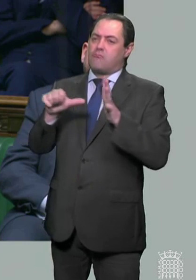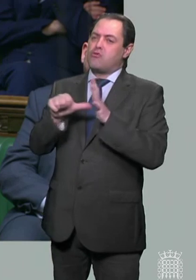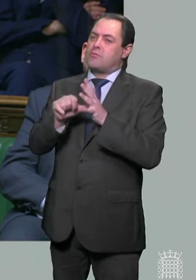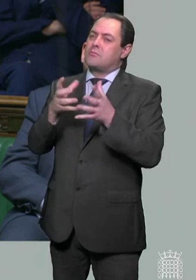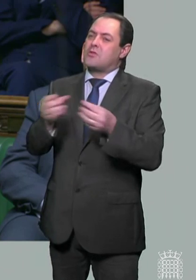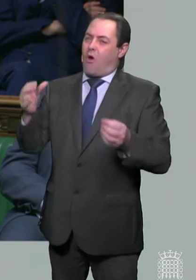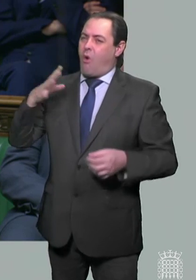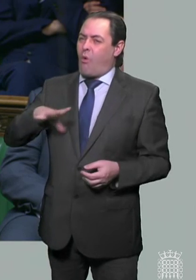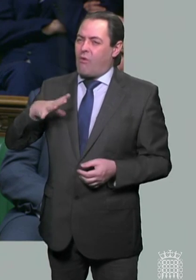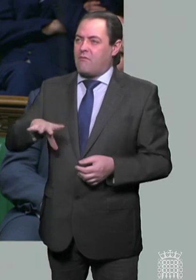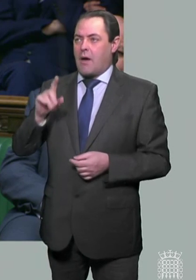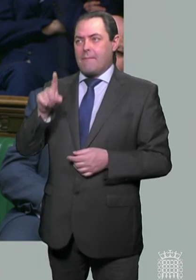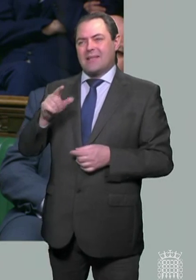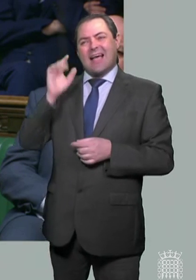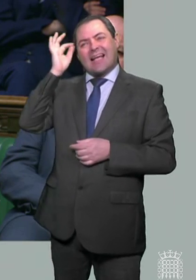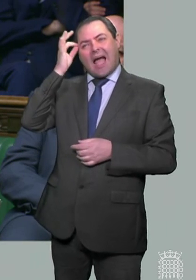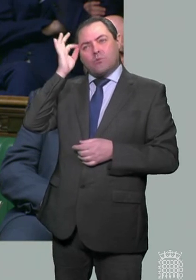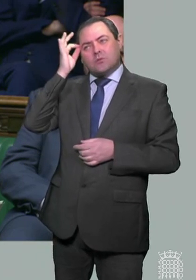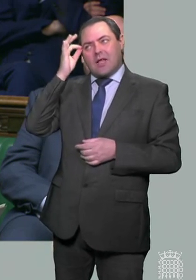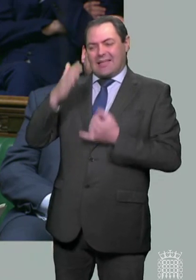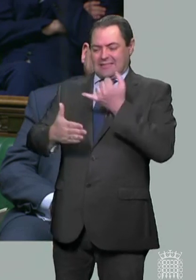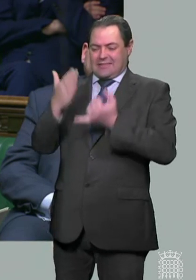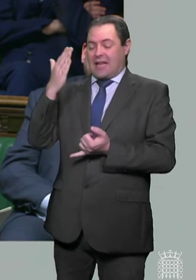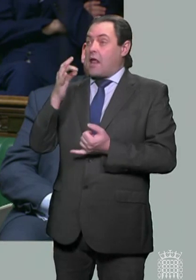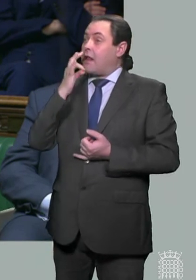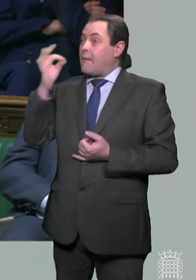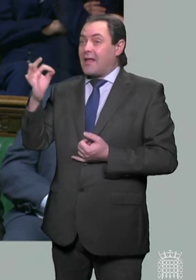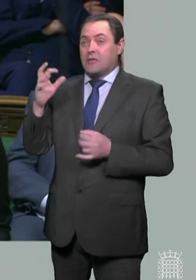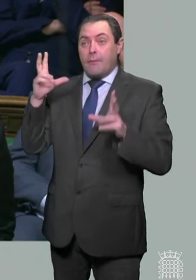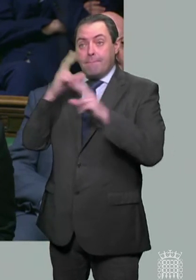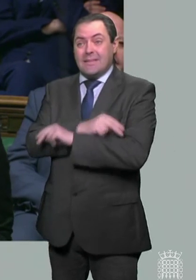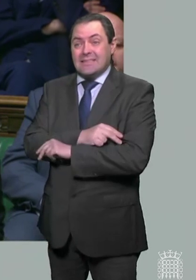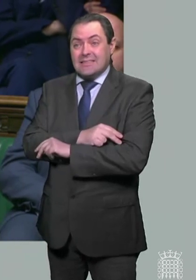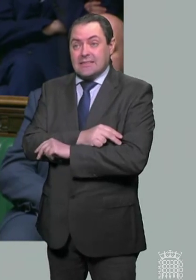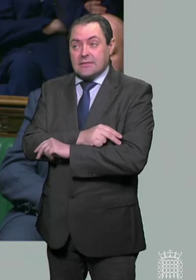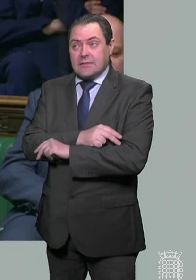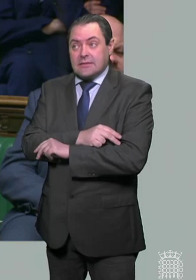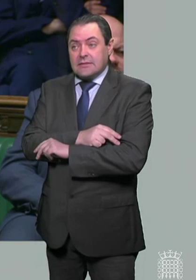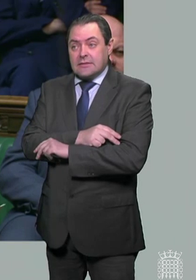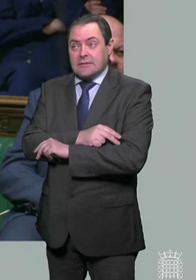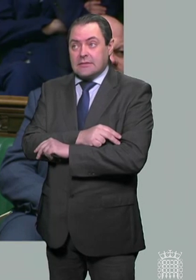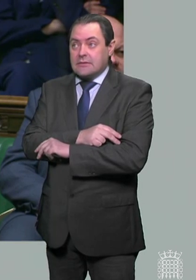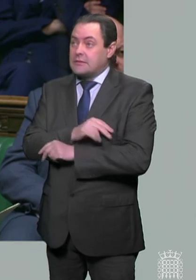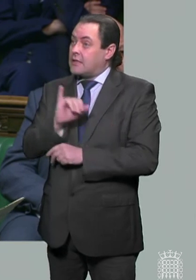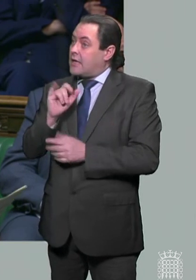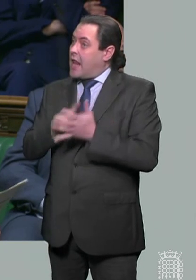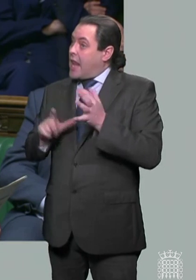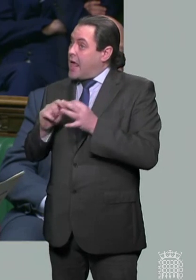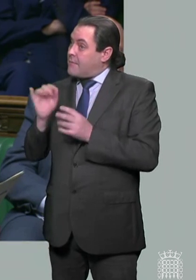Unfortunately, my council in Bassetlaw missed the deadline for the latest round of grants.